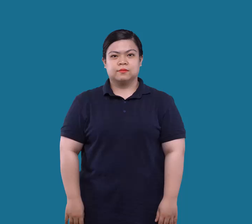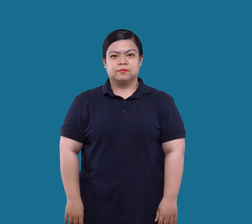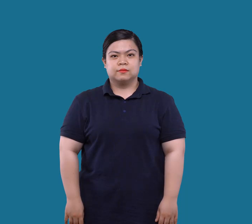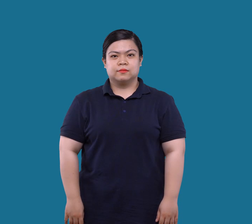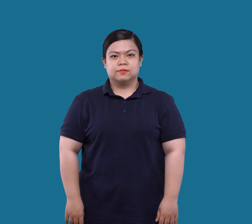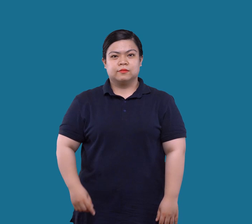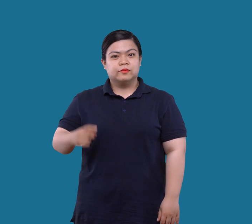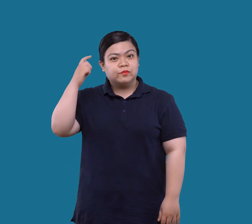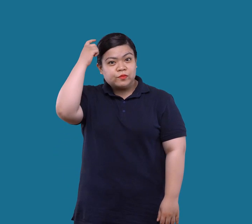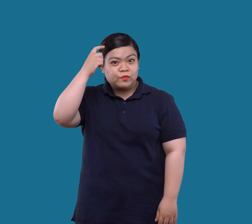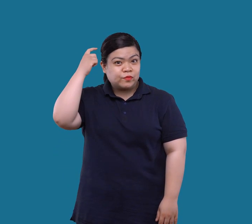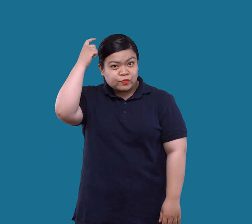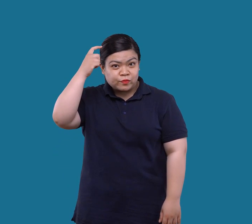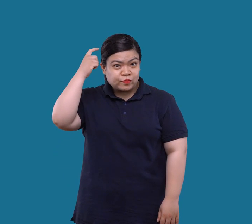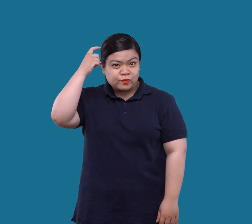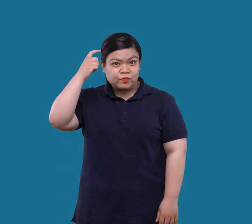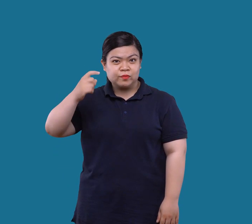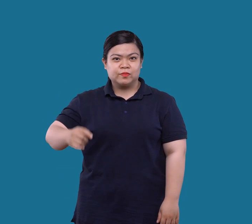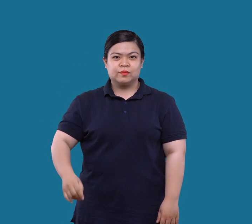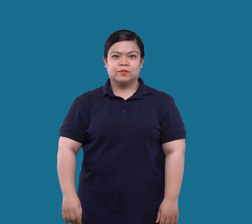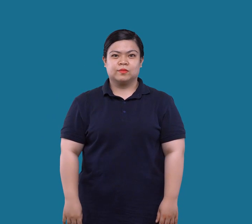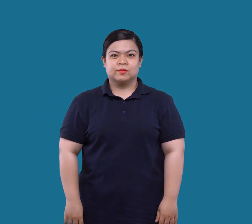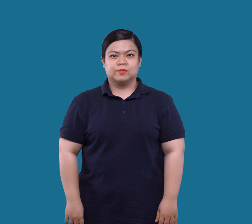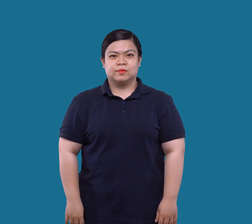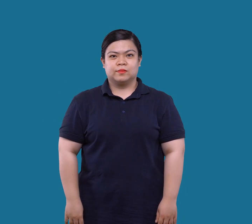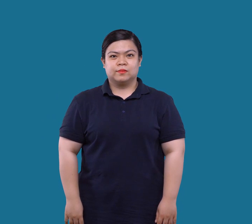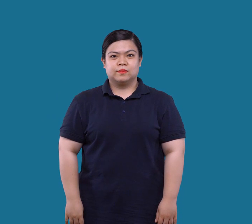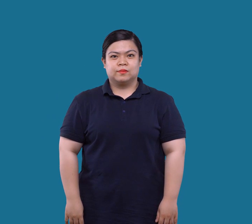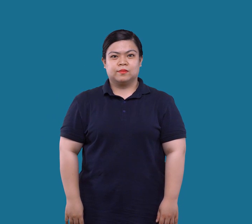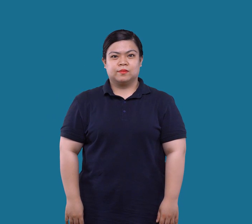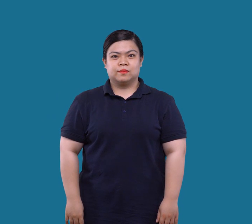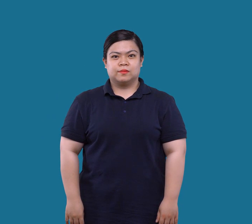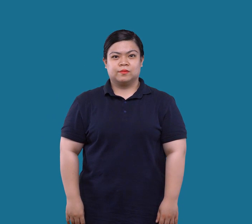tóc xoăn